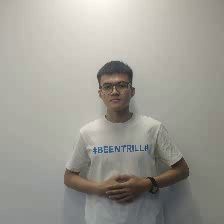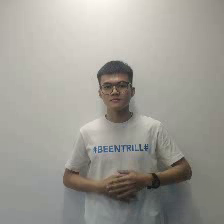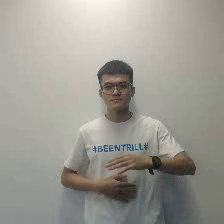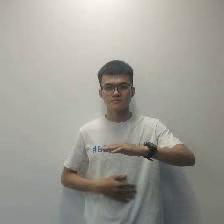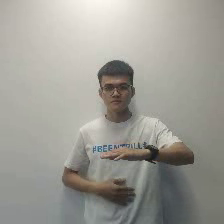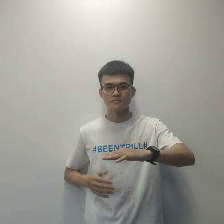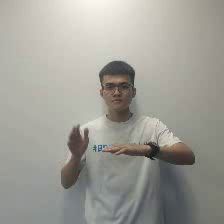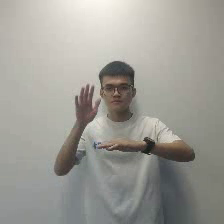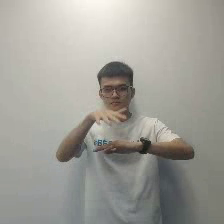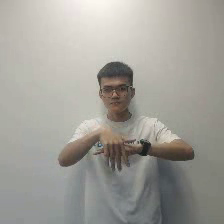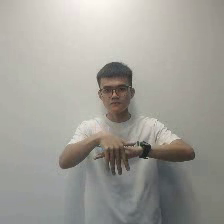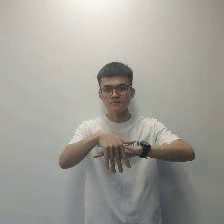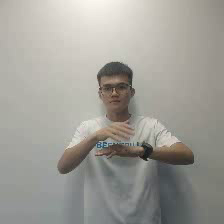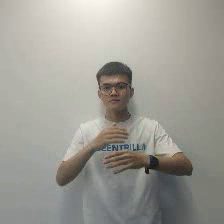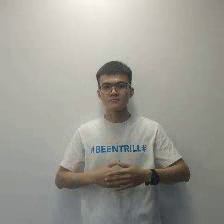Chiều